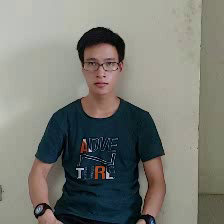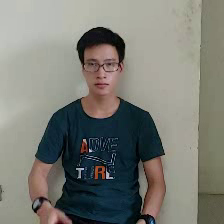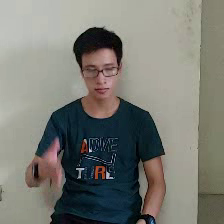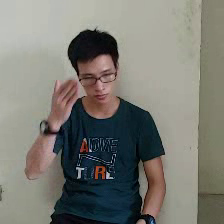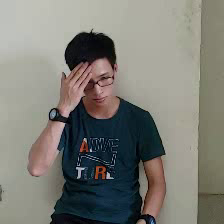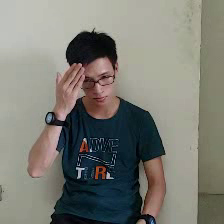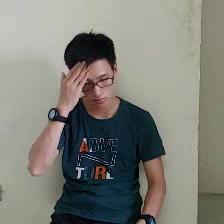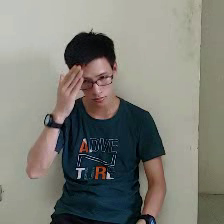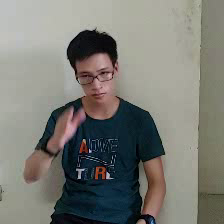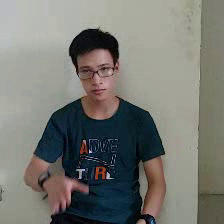Biết